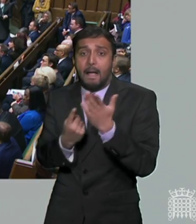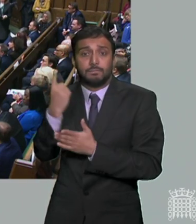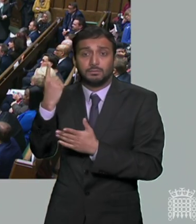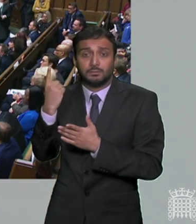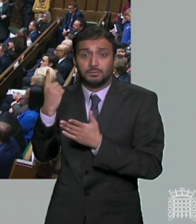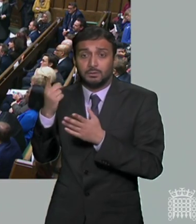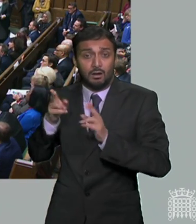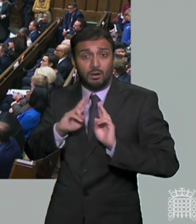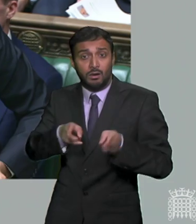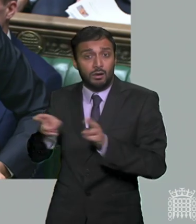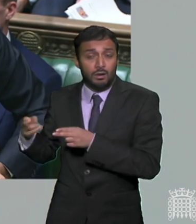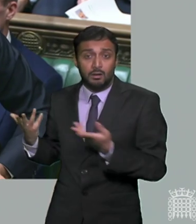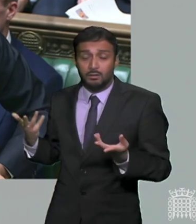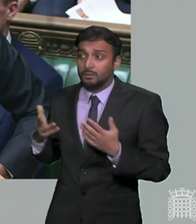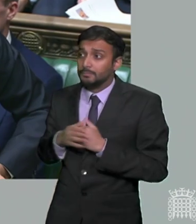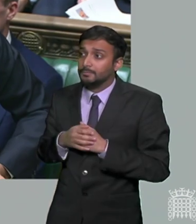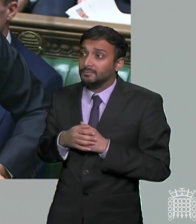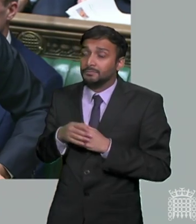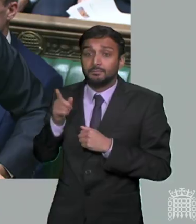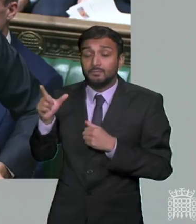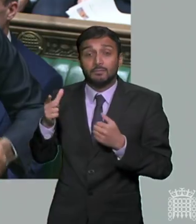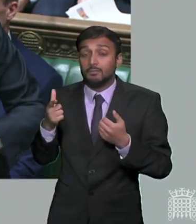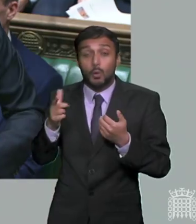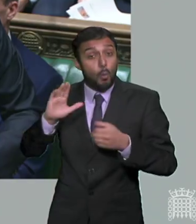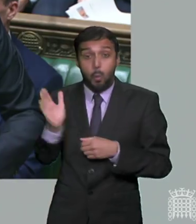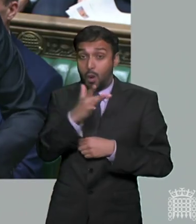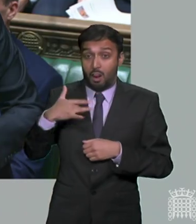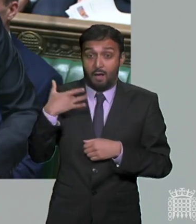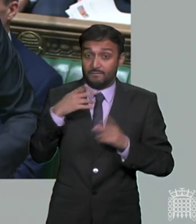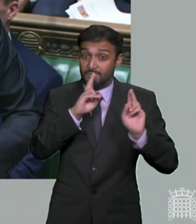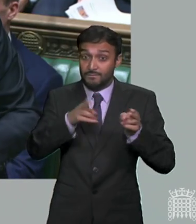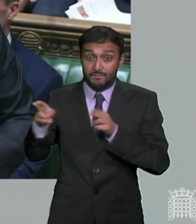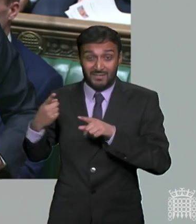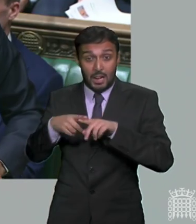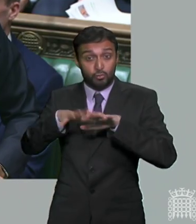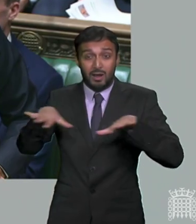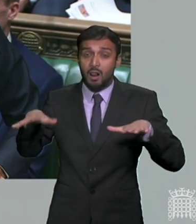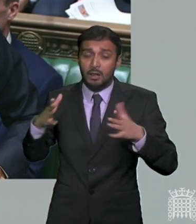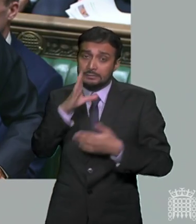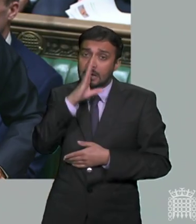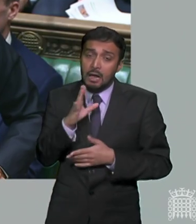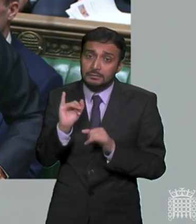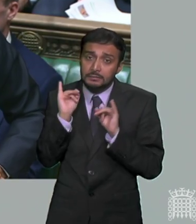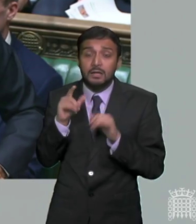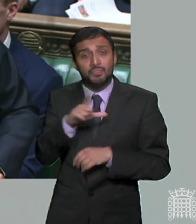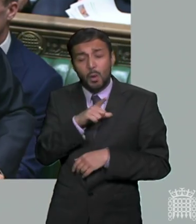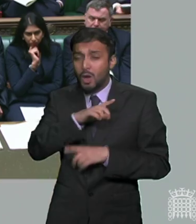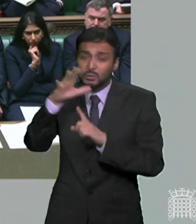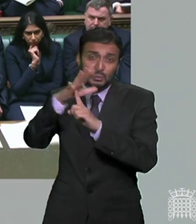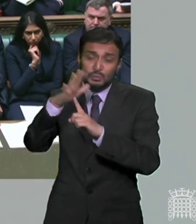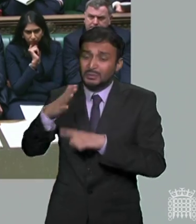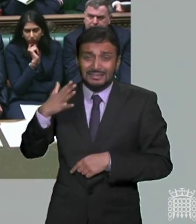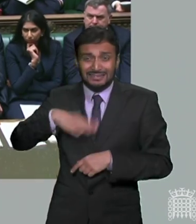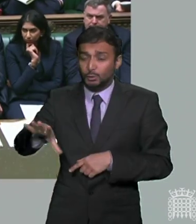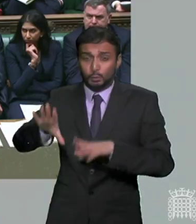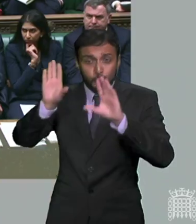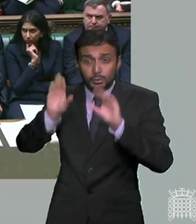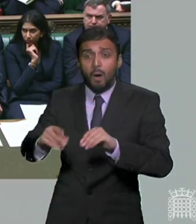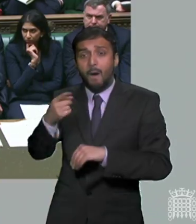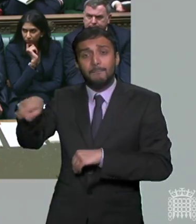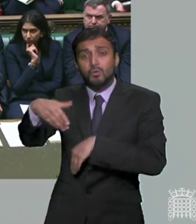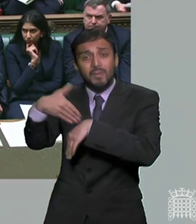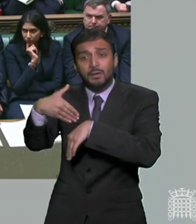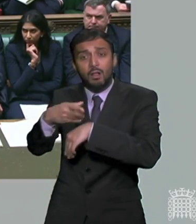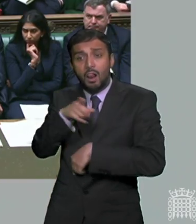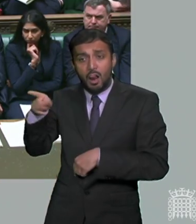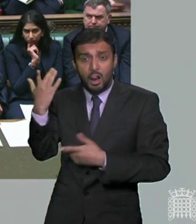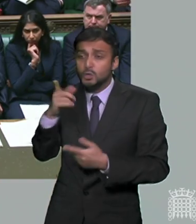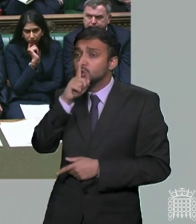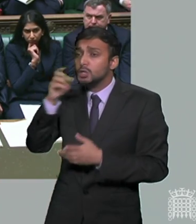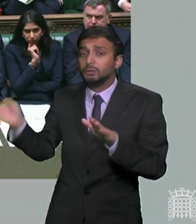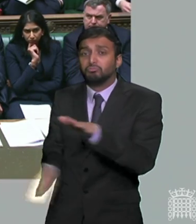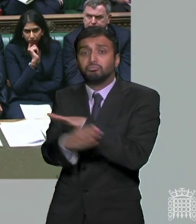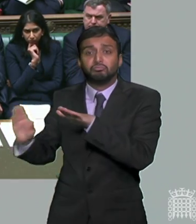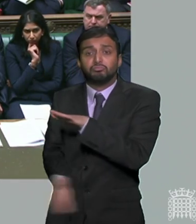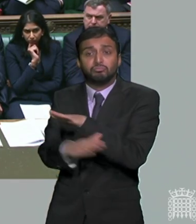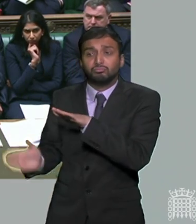Every life that is lost in the channel is a tragedy, but that is why it is so vital that we break the cycle of criminal gangs that are exploiting people and trafficking them, and that is what the Home Secretary is focused on.